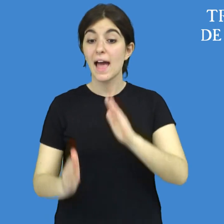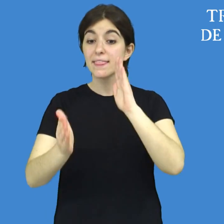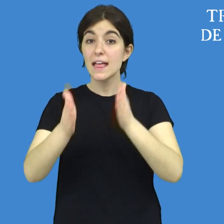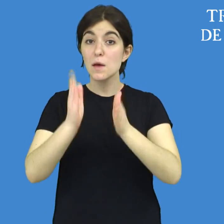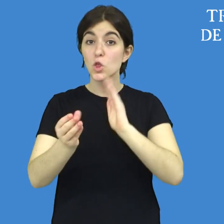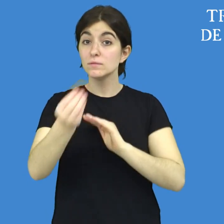terapia